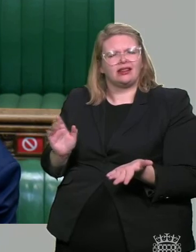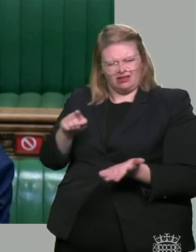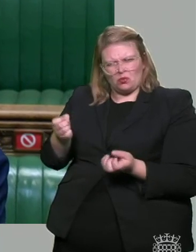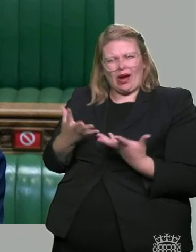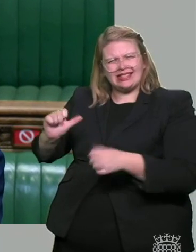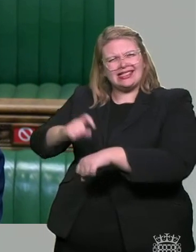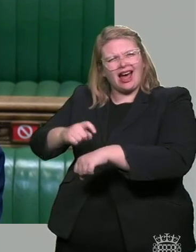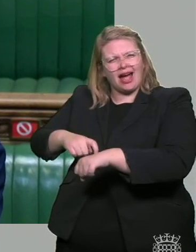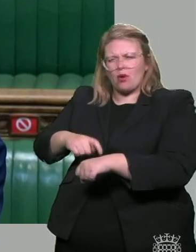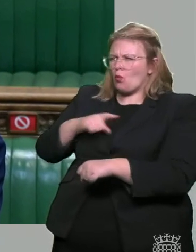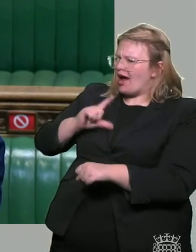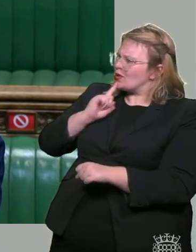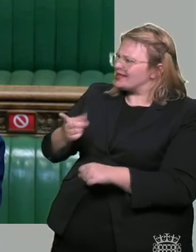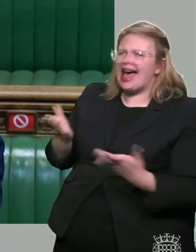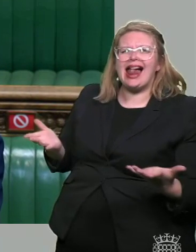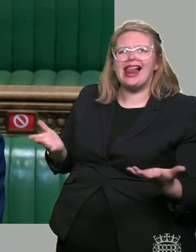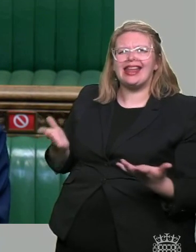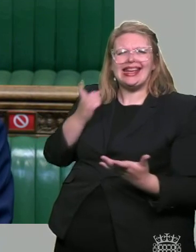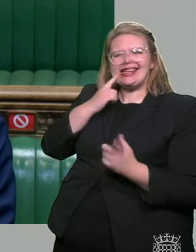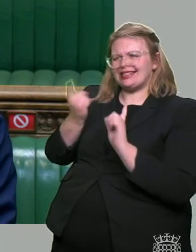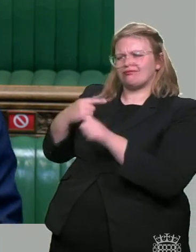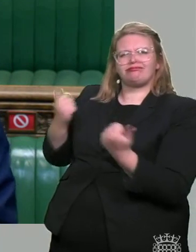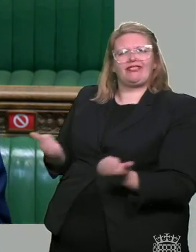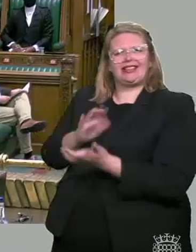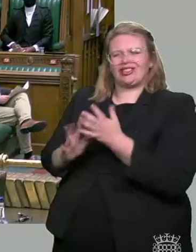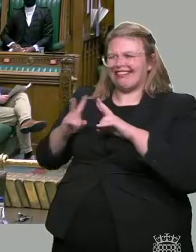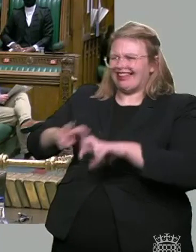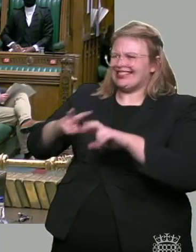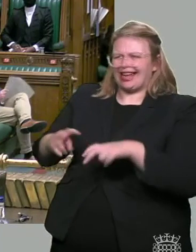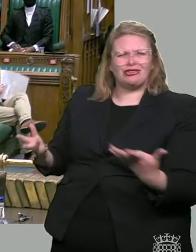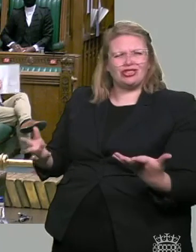Why doesn’t the Prime Minister just tell him? That would be the end of the investigation.